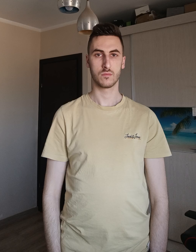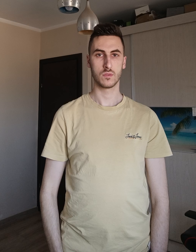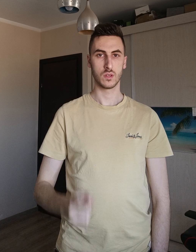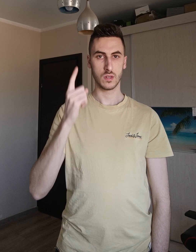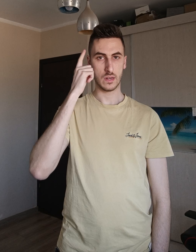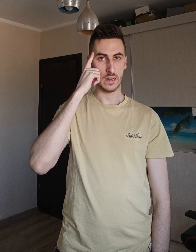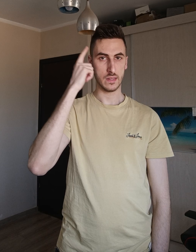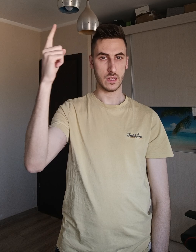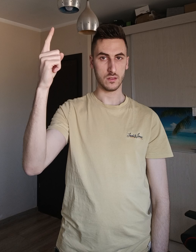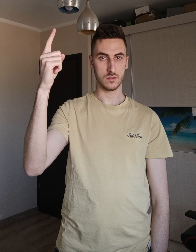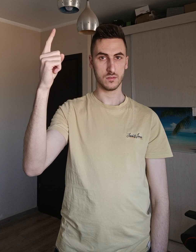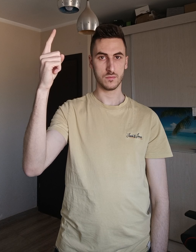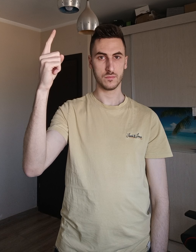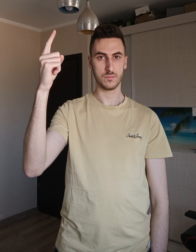לדעת